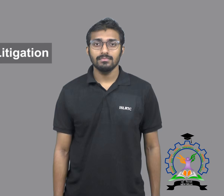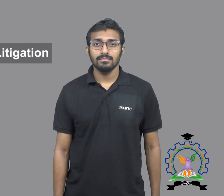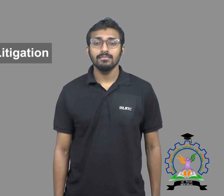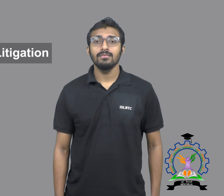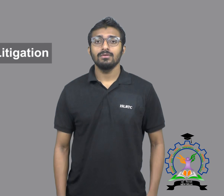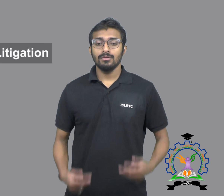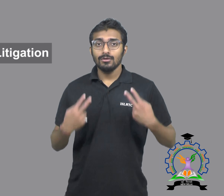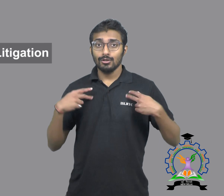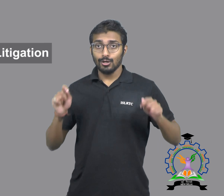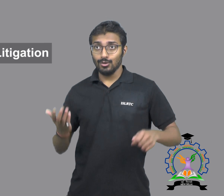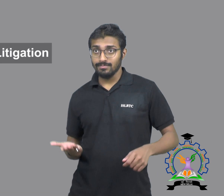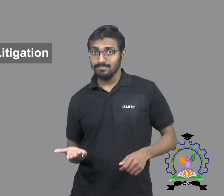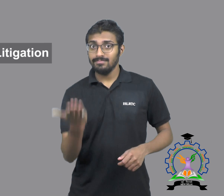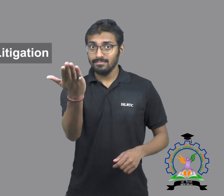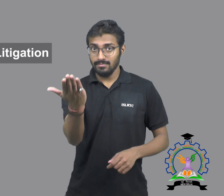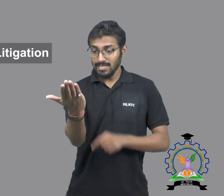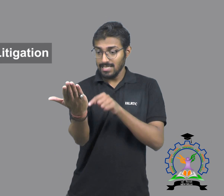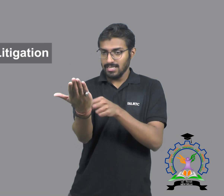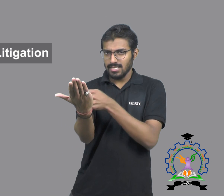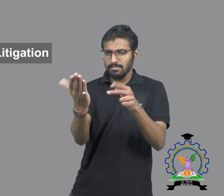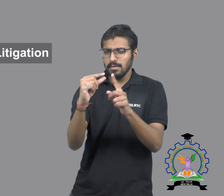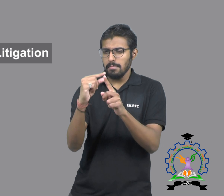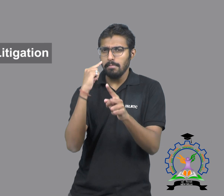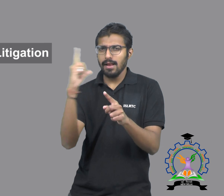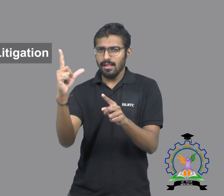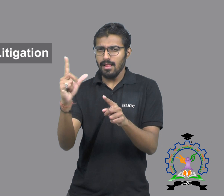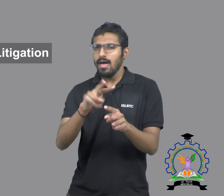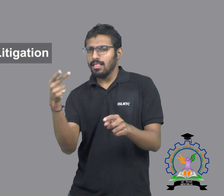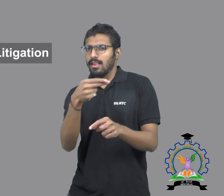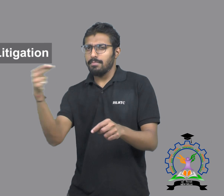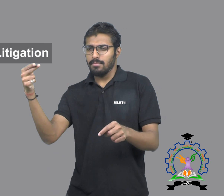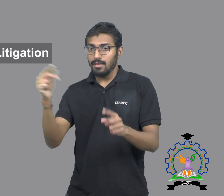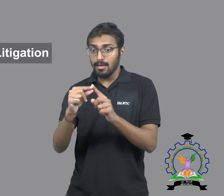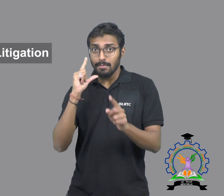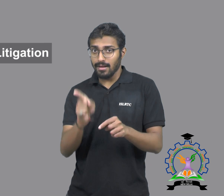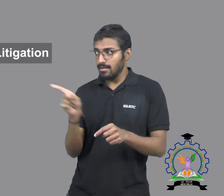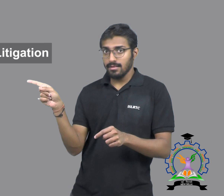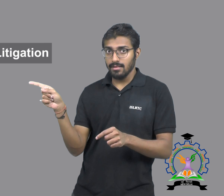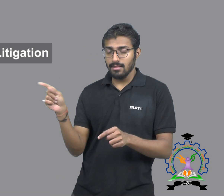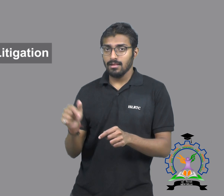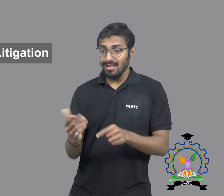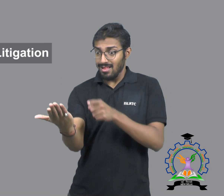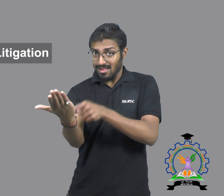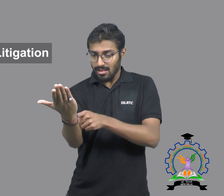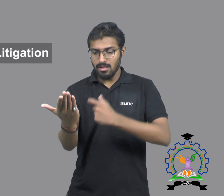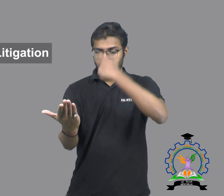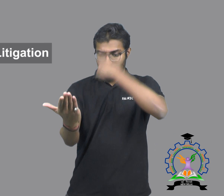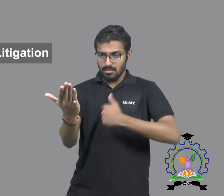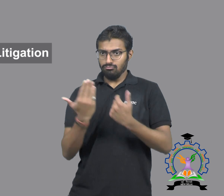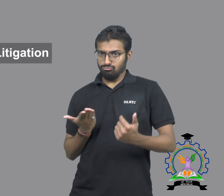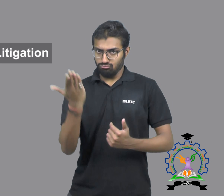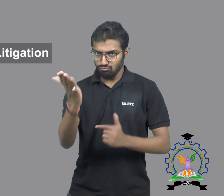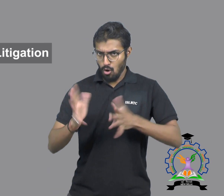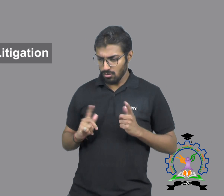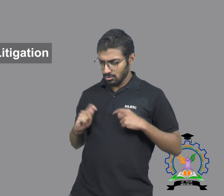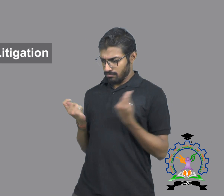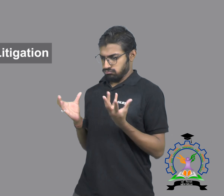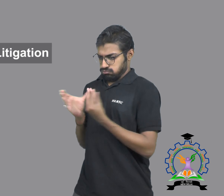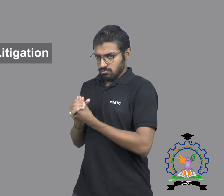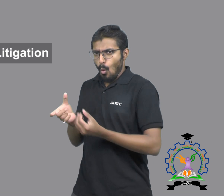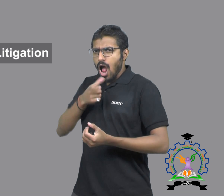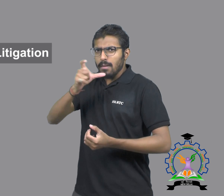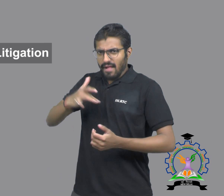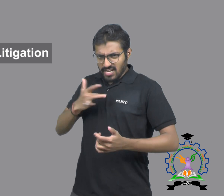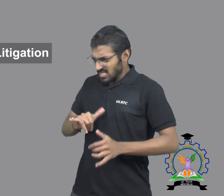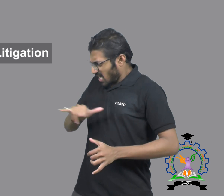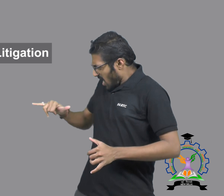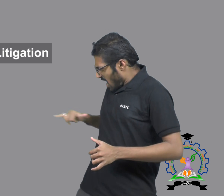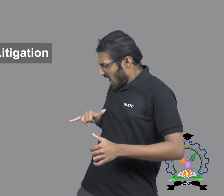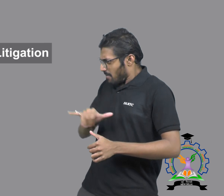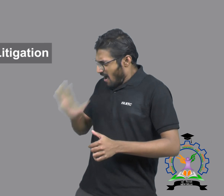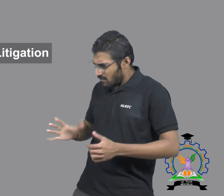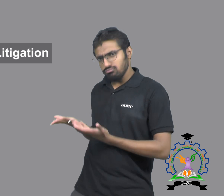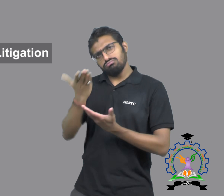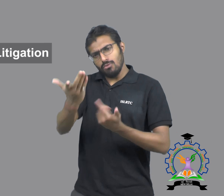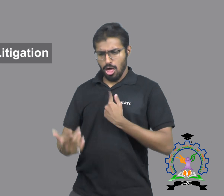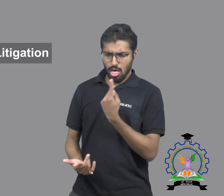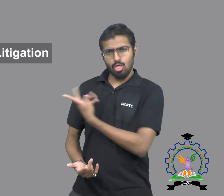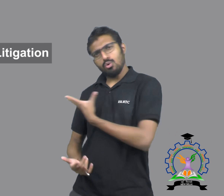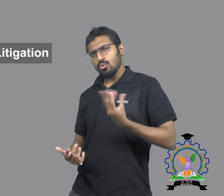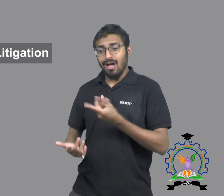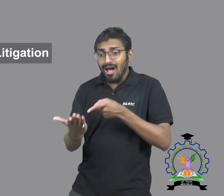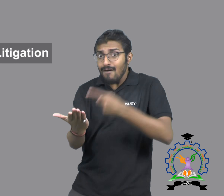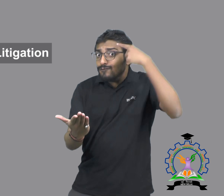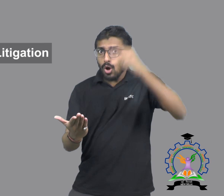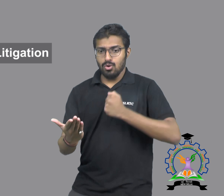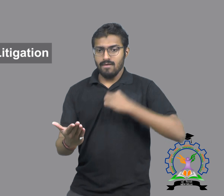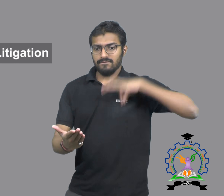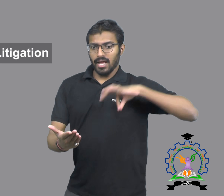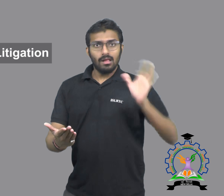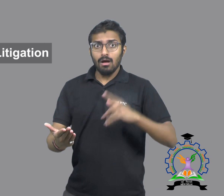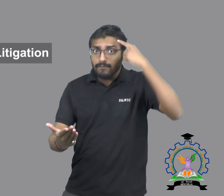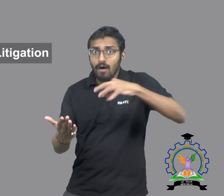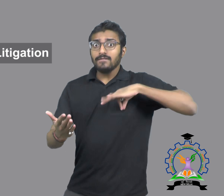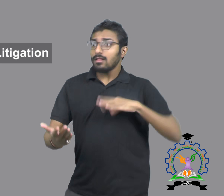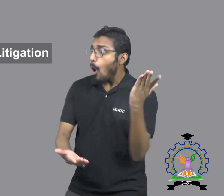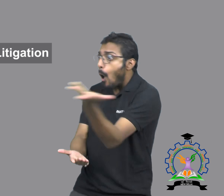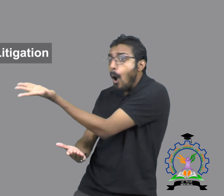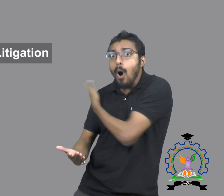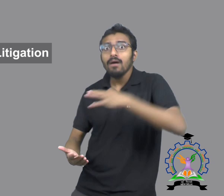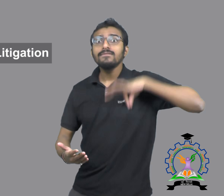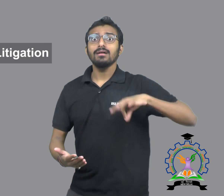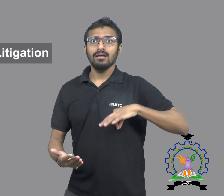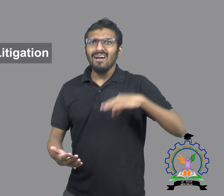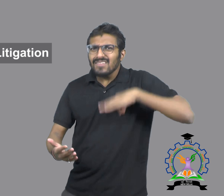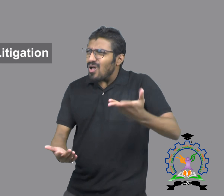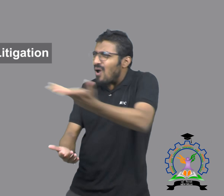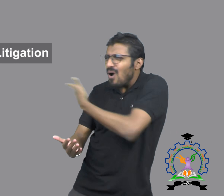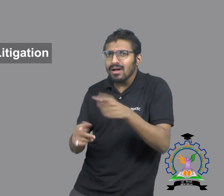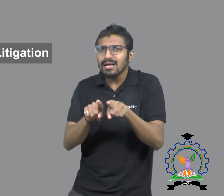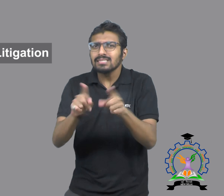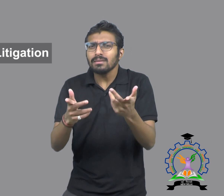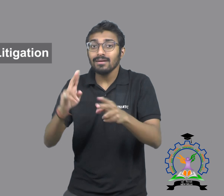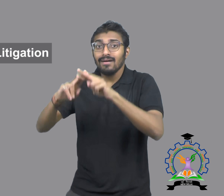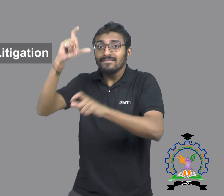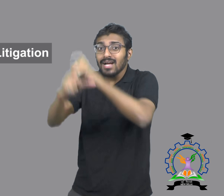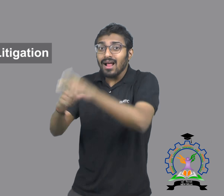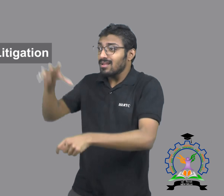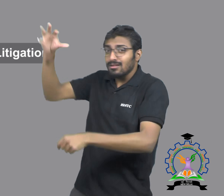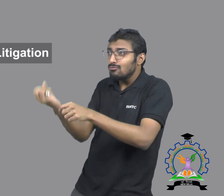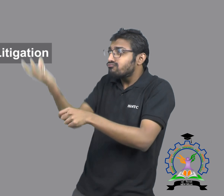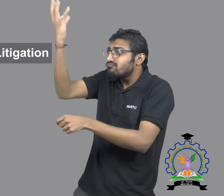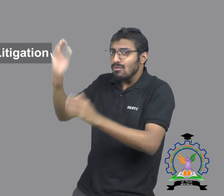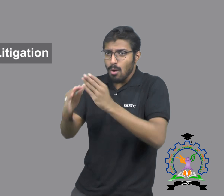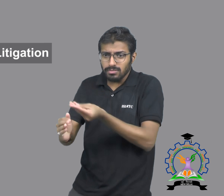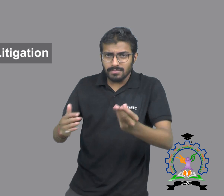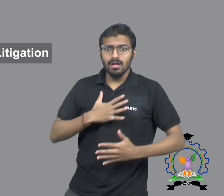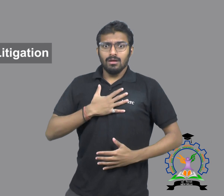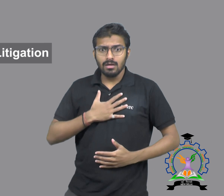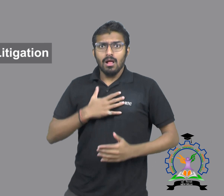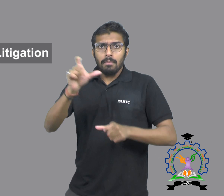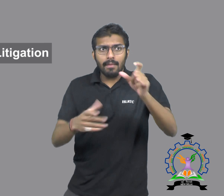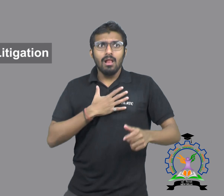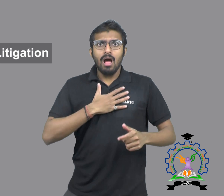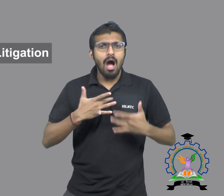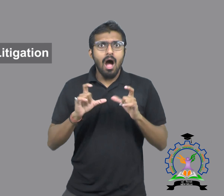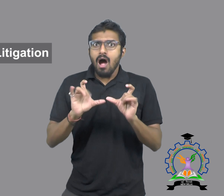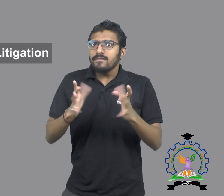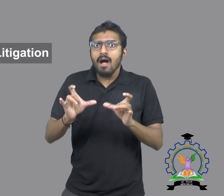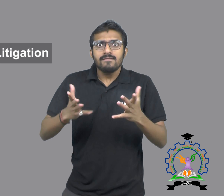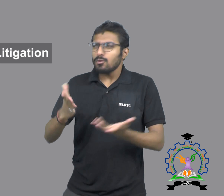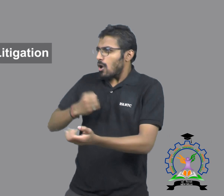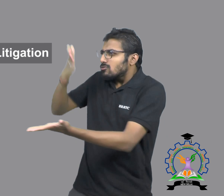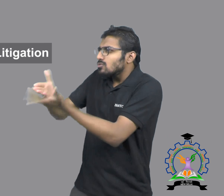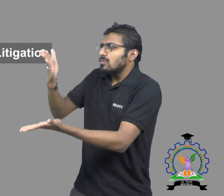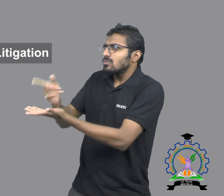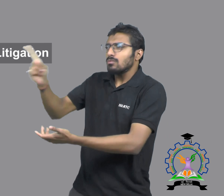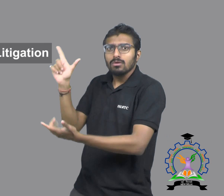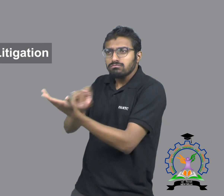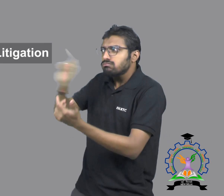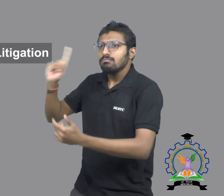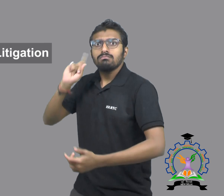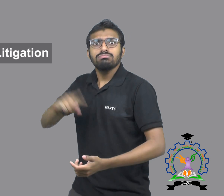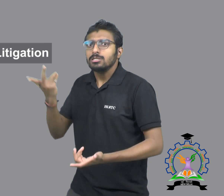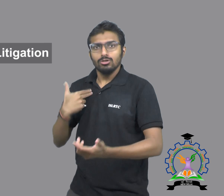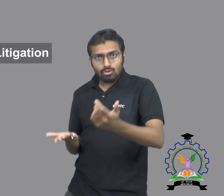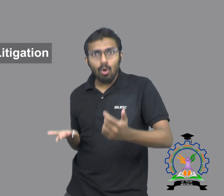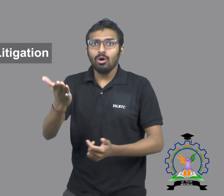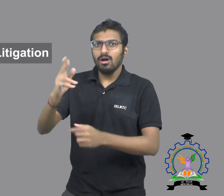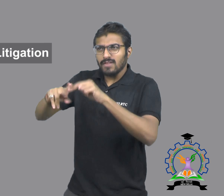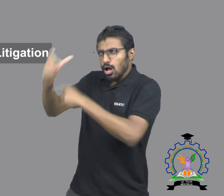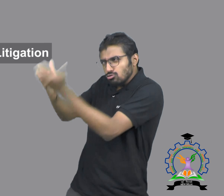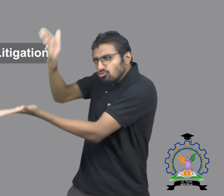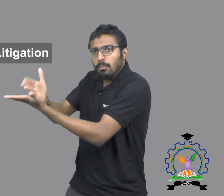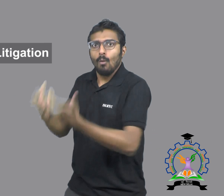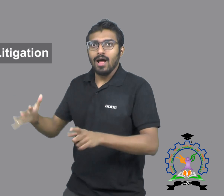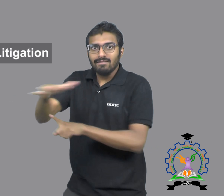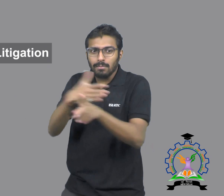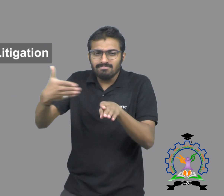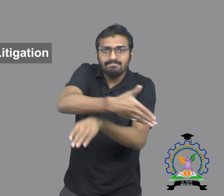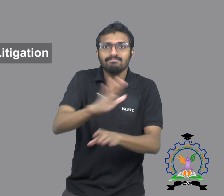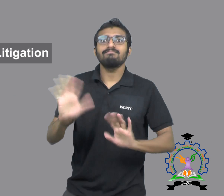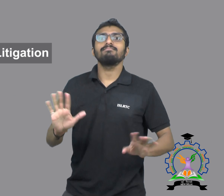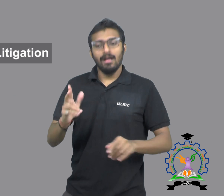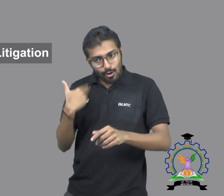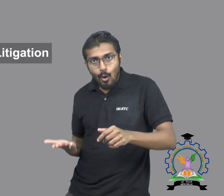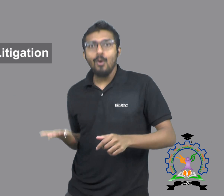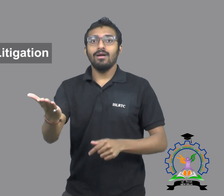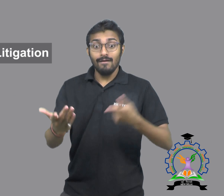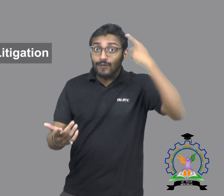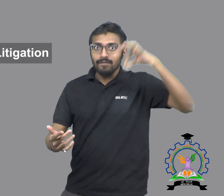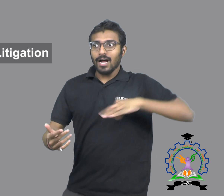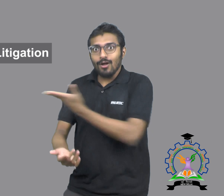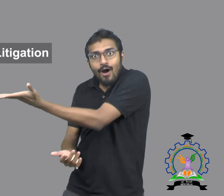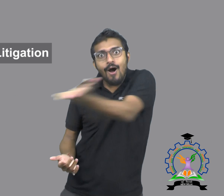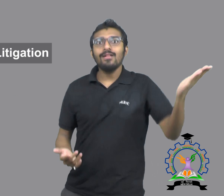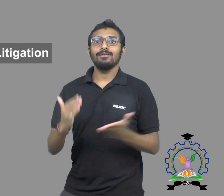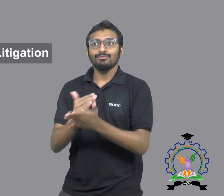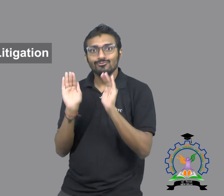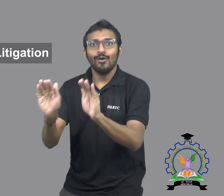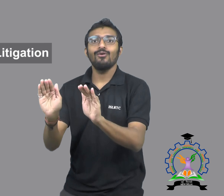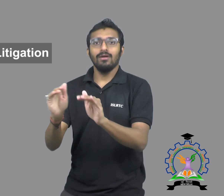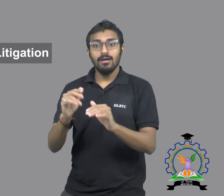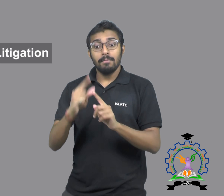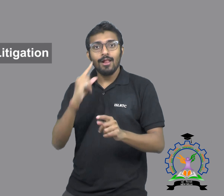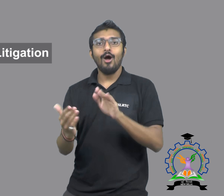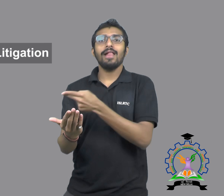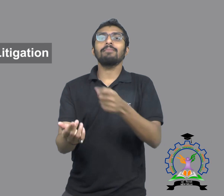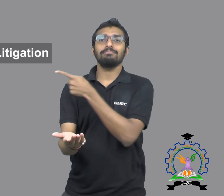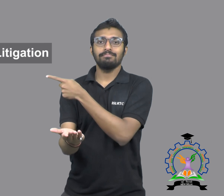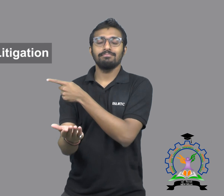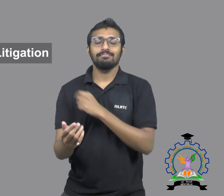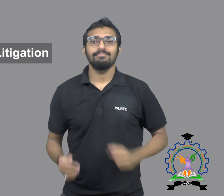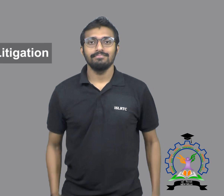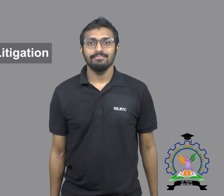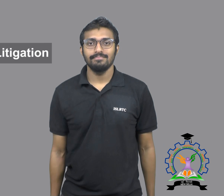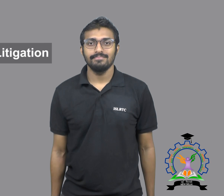Pil-Public Interest Litigation